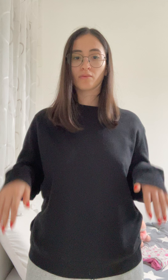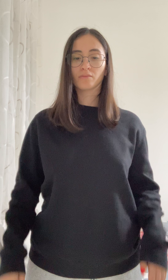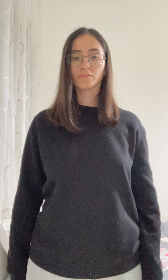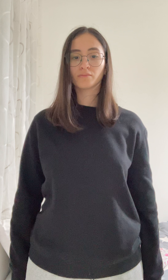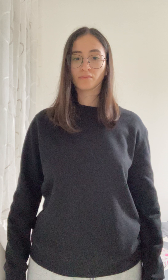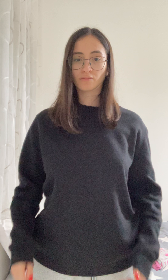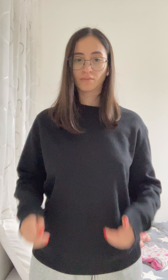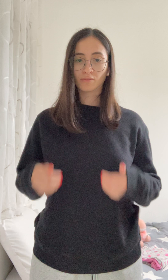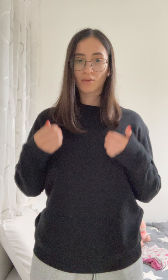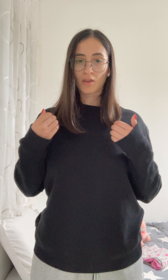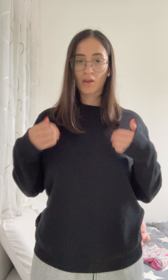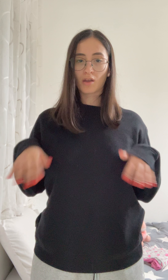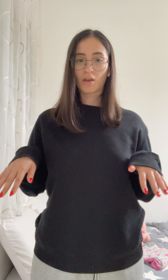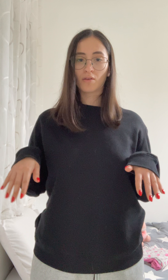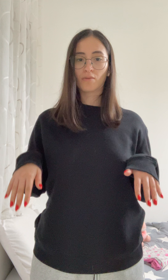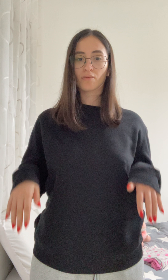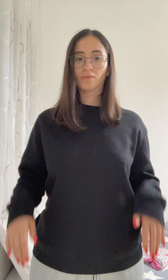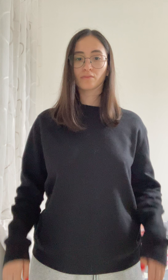עייף